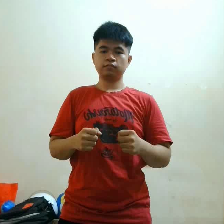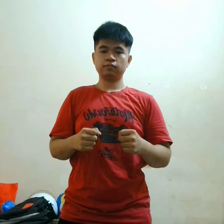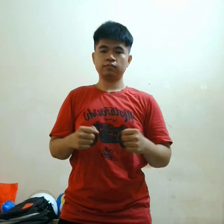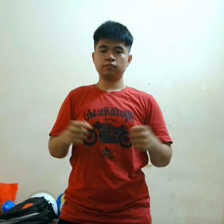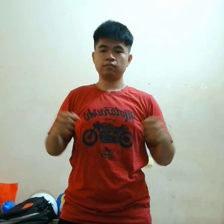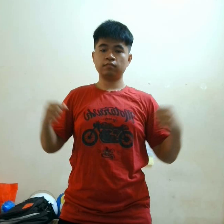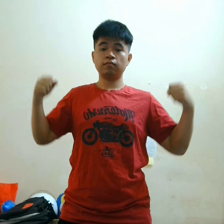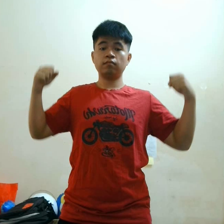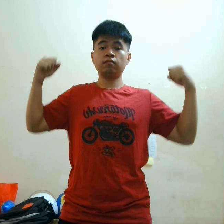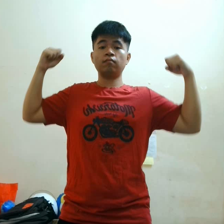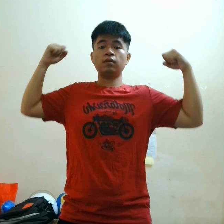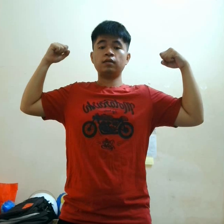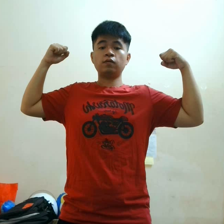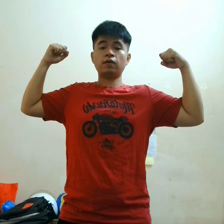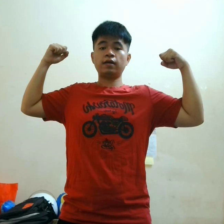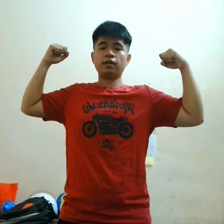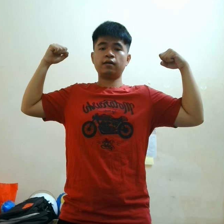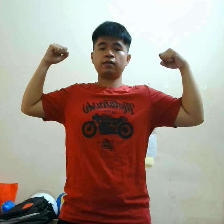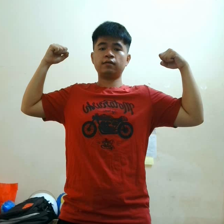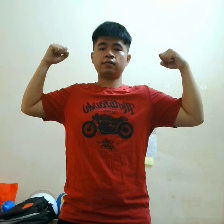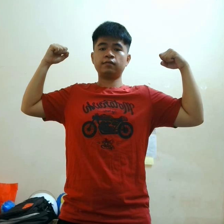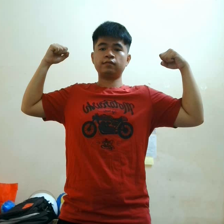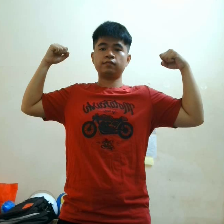minh khoe